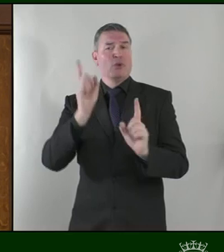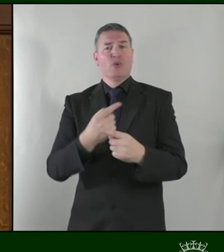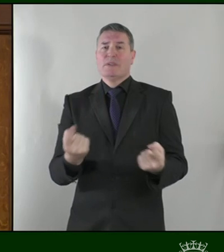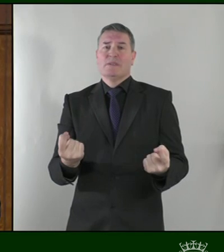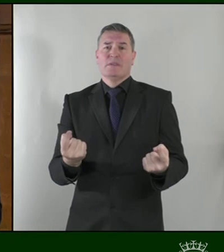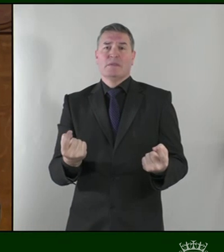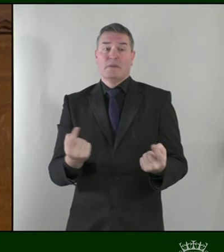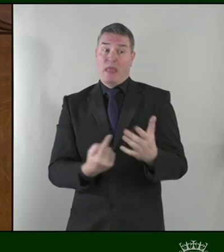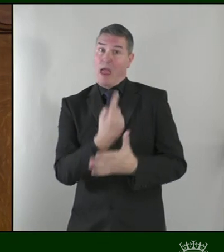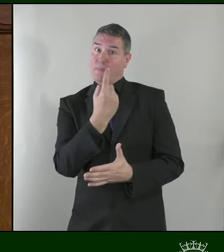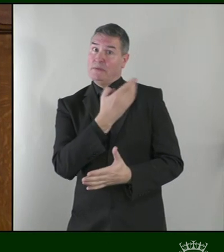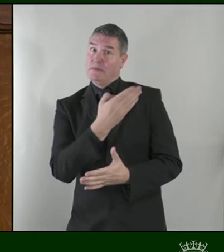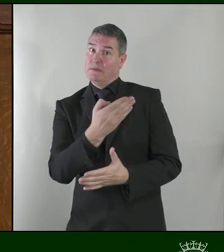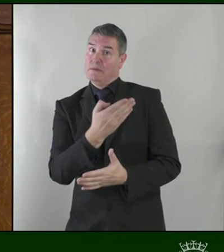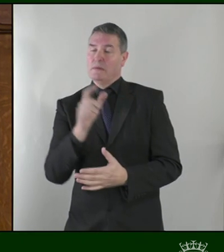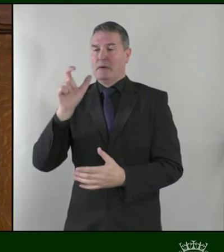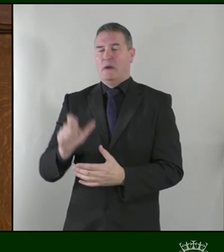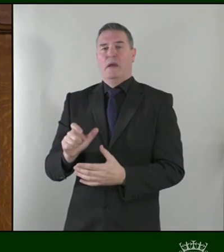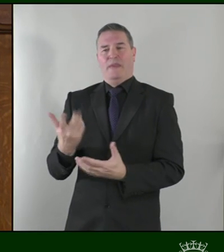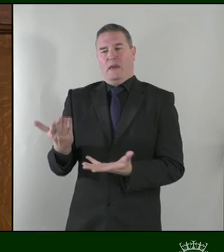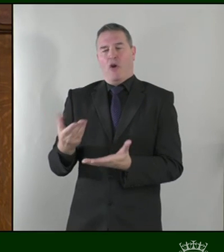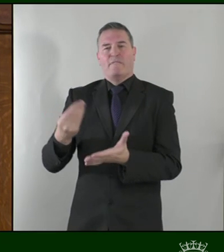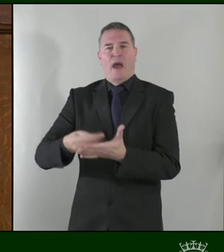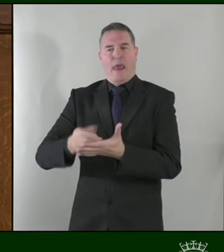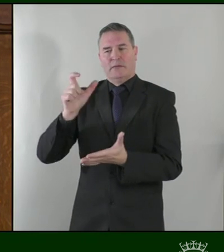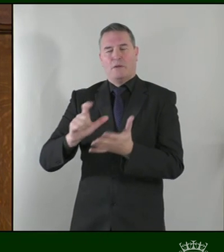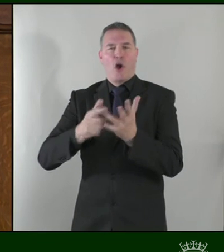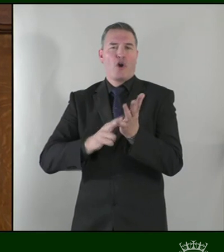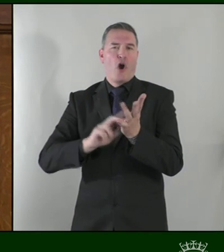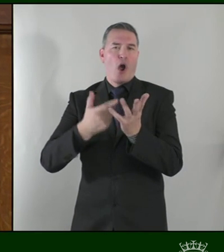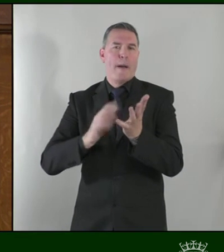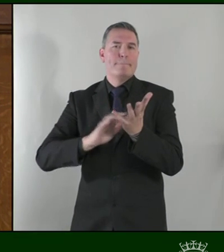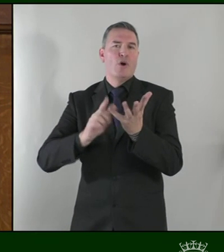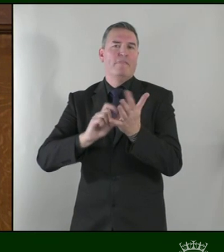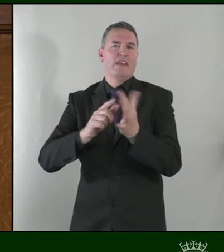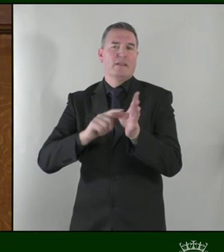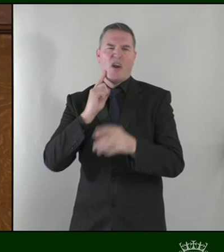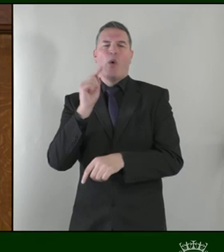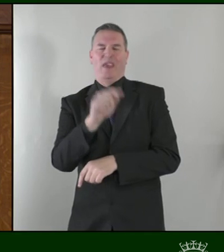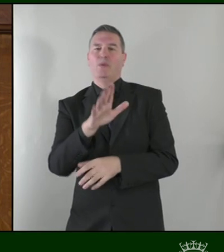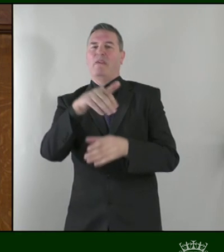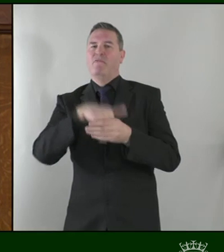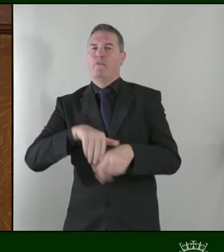In the aftermath, the now Finance Minister Conor Murphy said that Paul was linked to criminality.